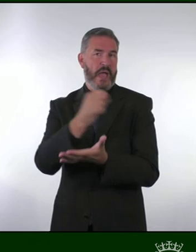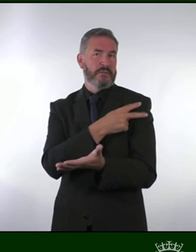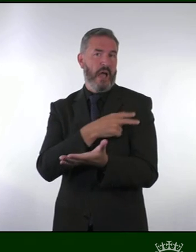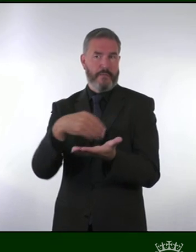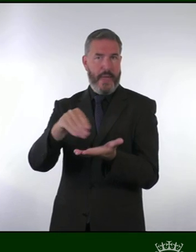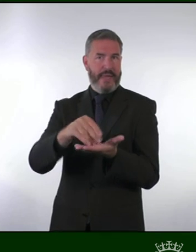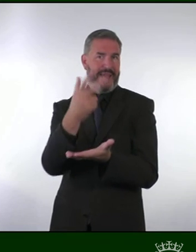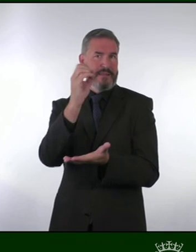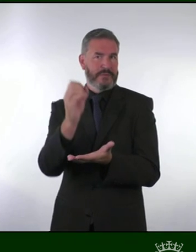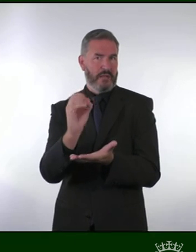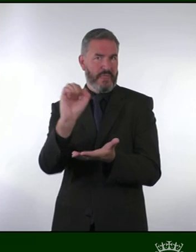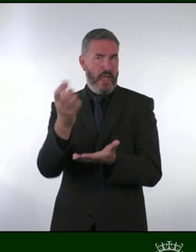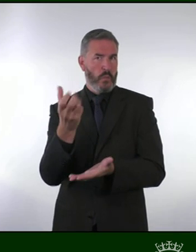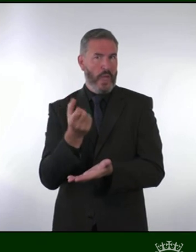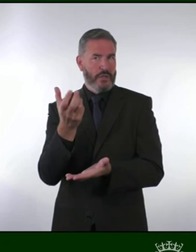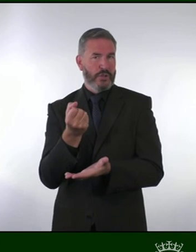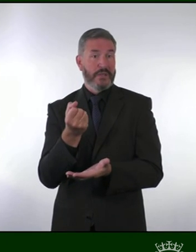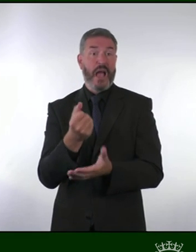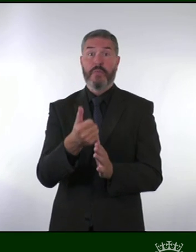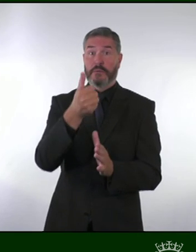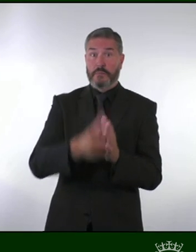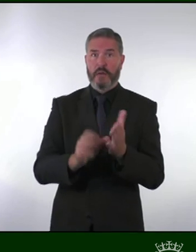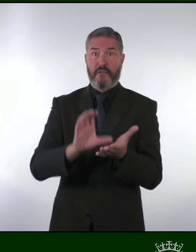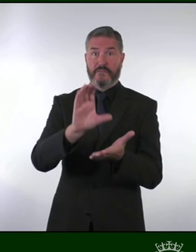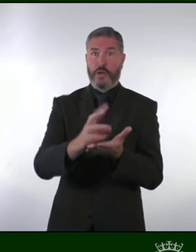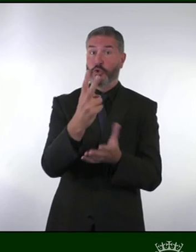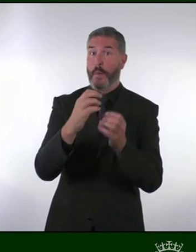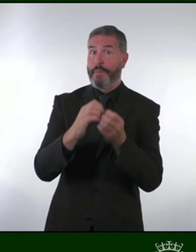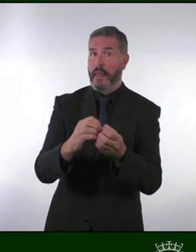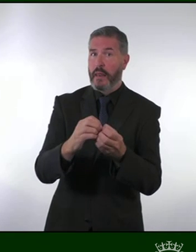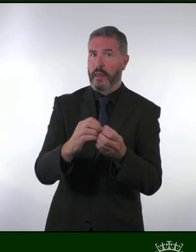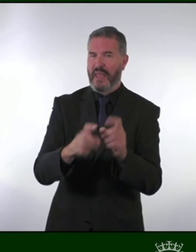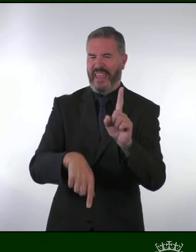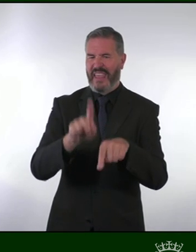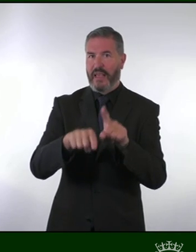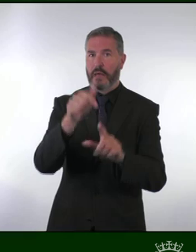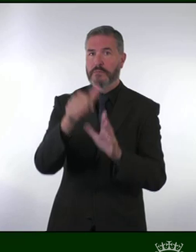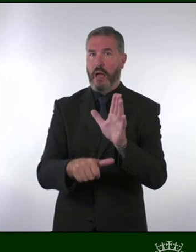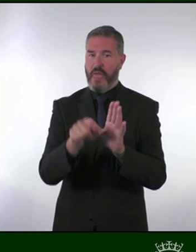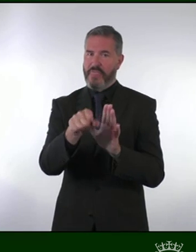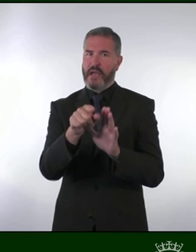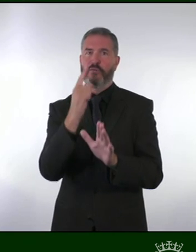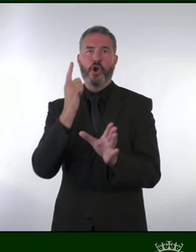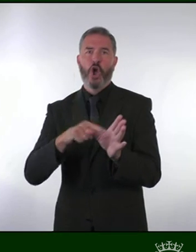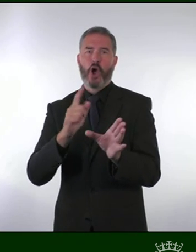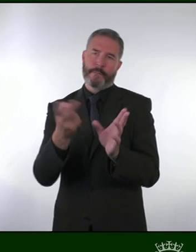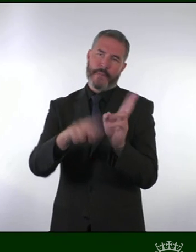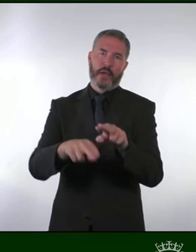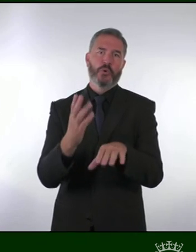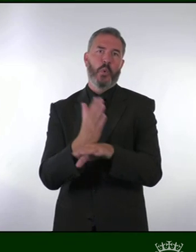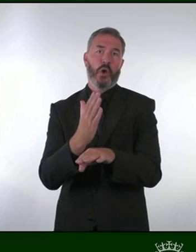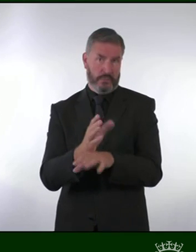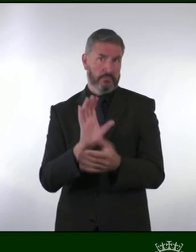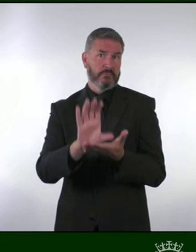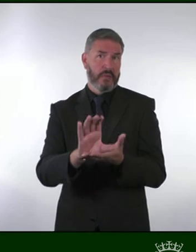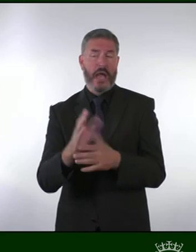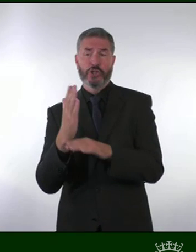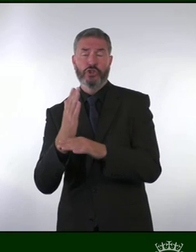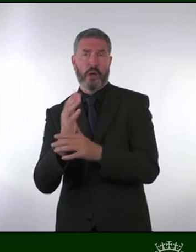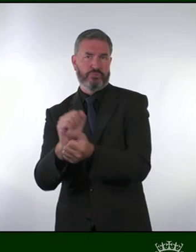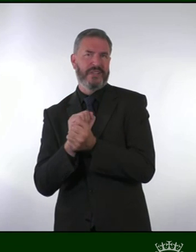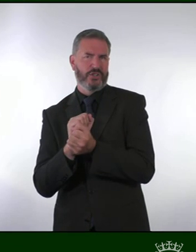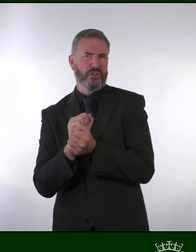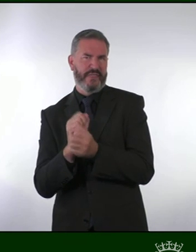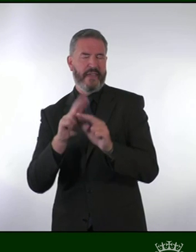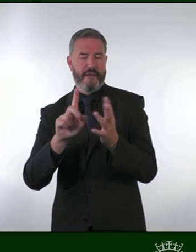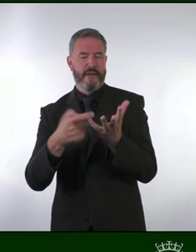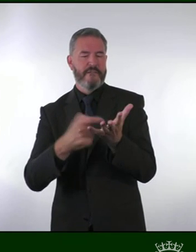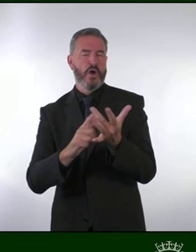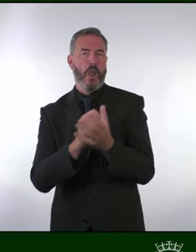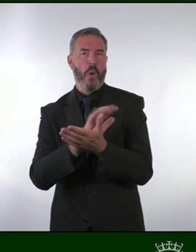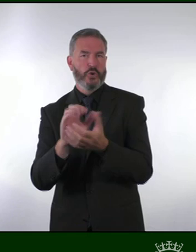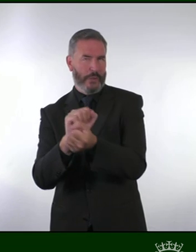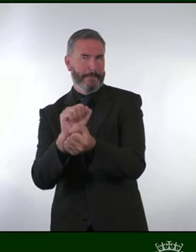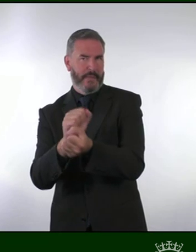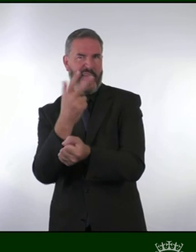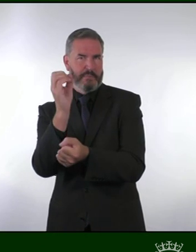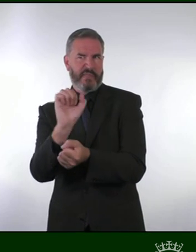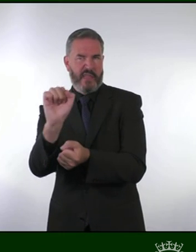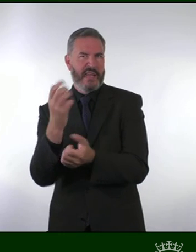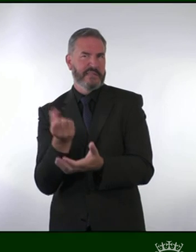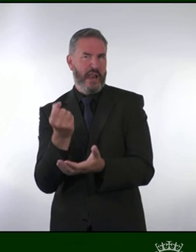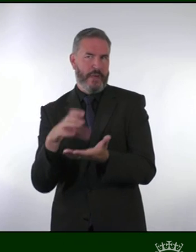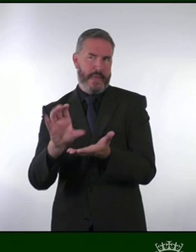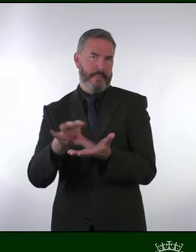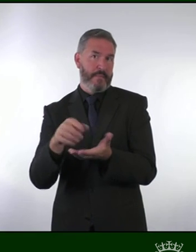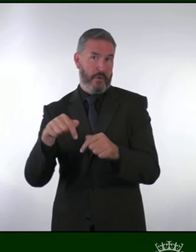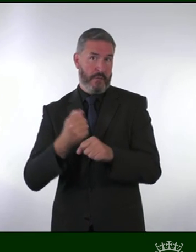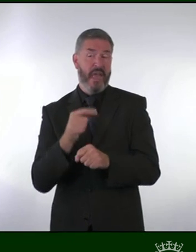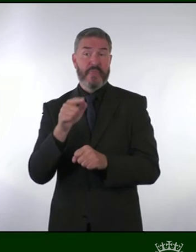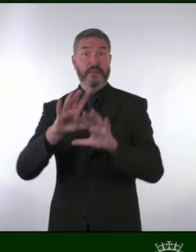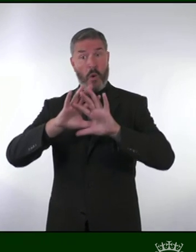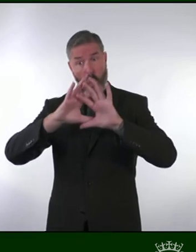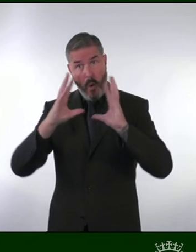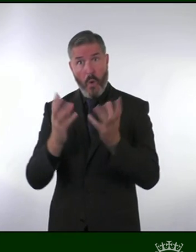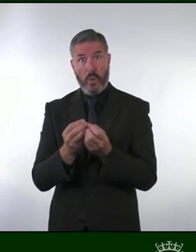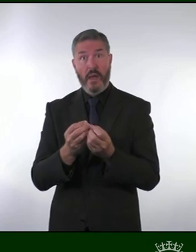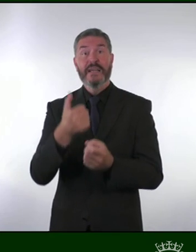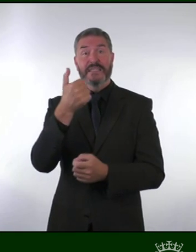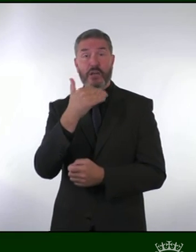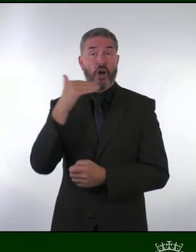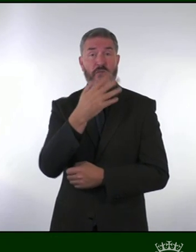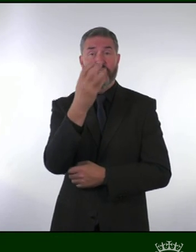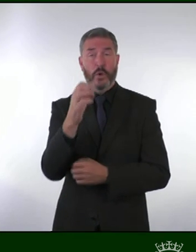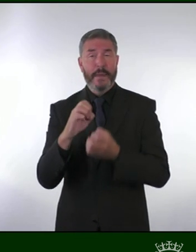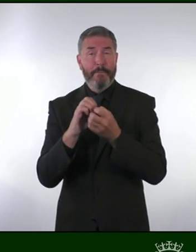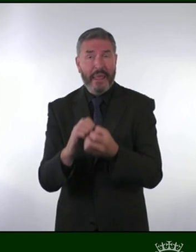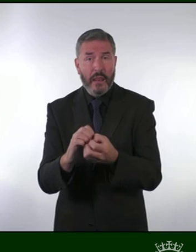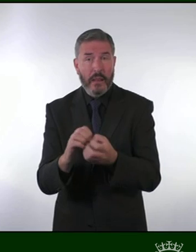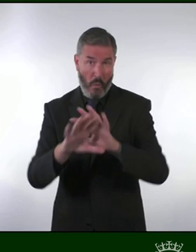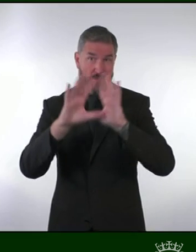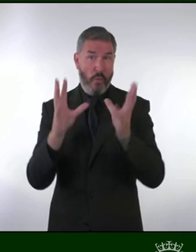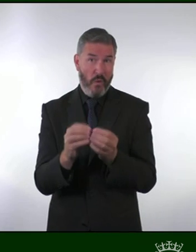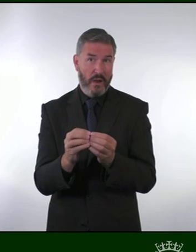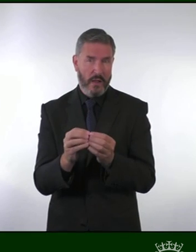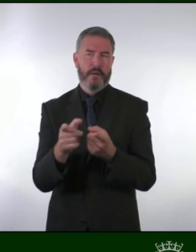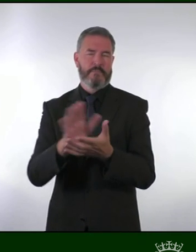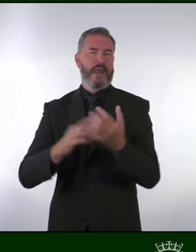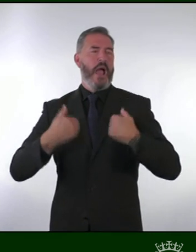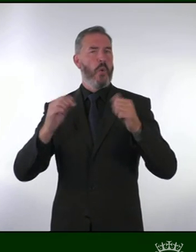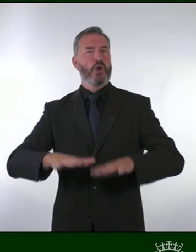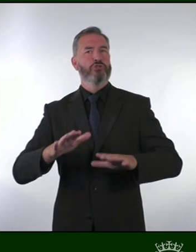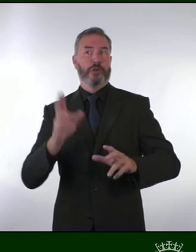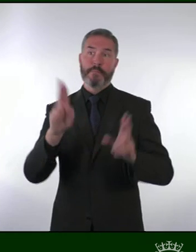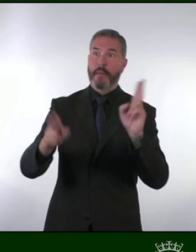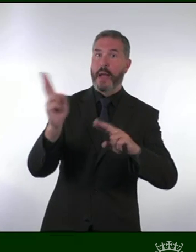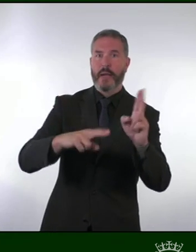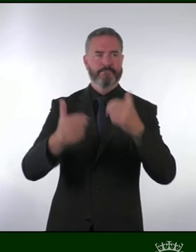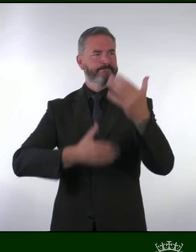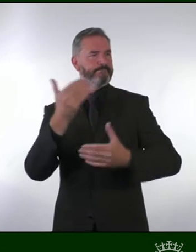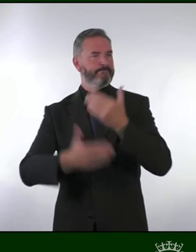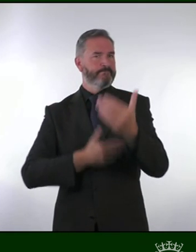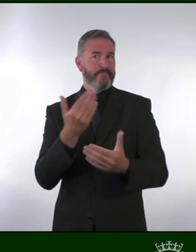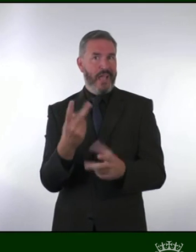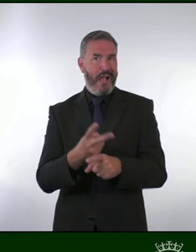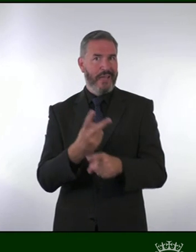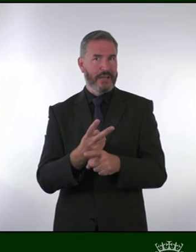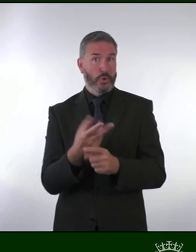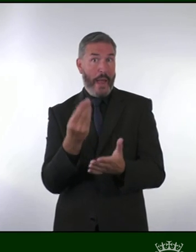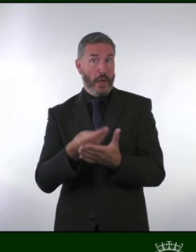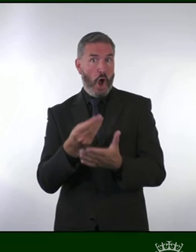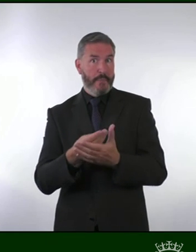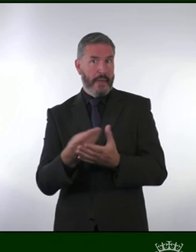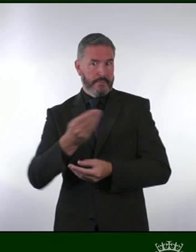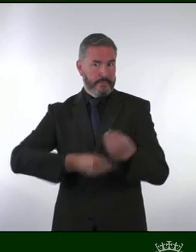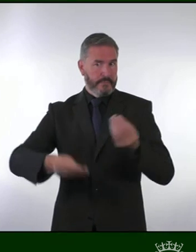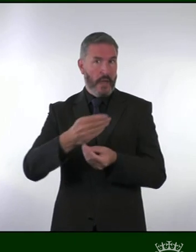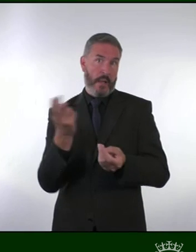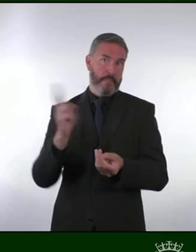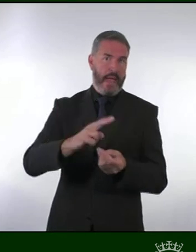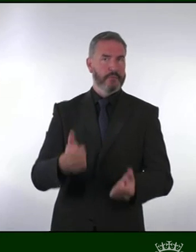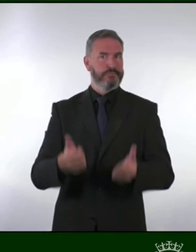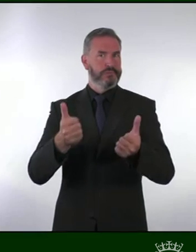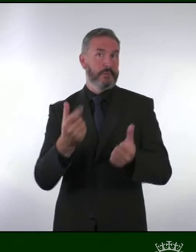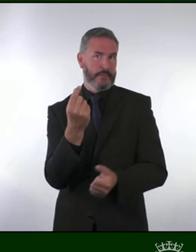As she knows, we have not only the £2 billion kickstarter fund to help young people into work, but the furlough bonus scheme to retain people in their jobs, as part of a massive package—£640 billion overall—to get our country moving again and make sure that we bounce back stronger than ever.